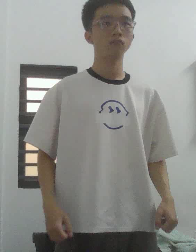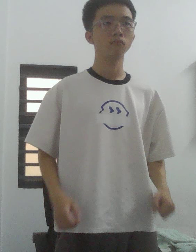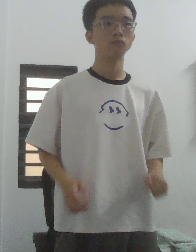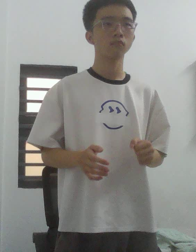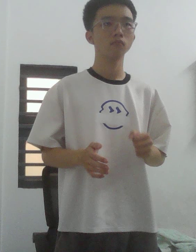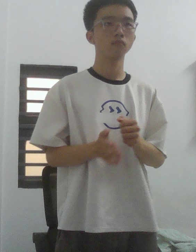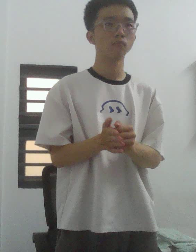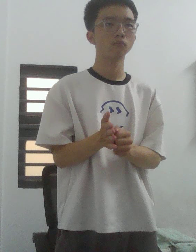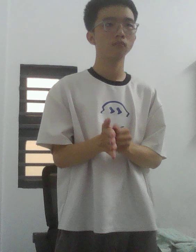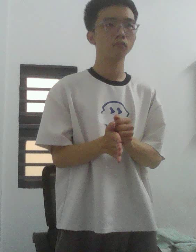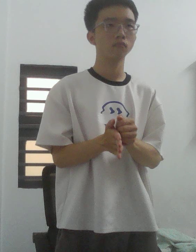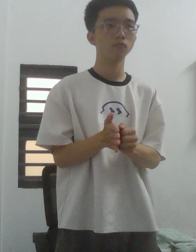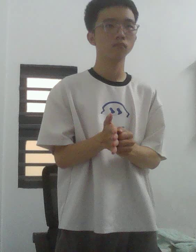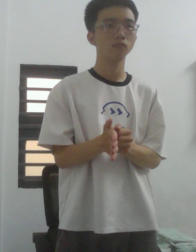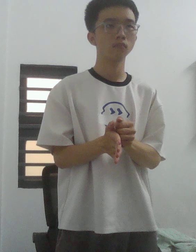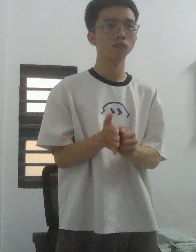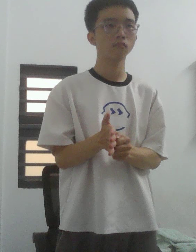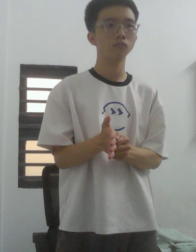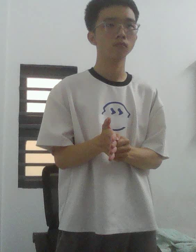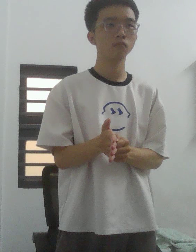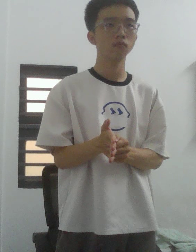thang